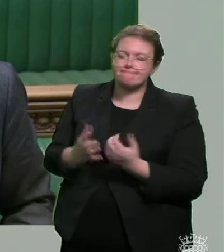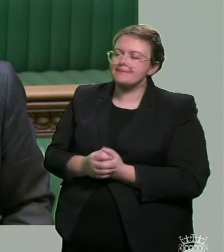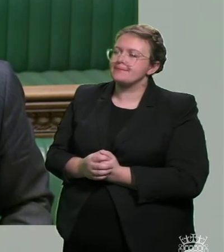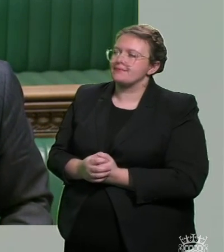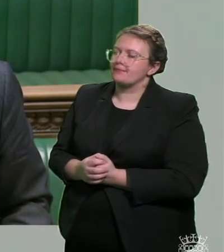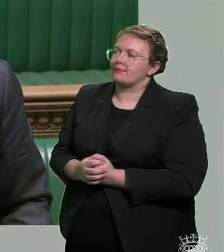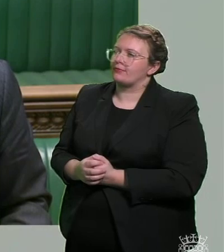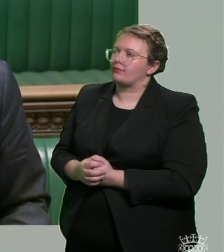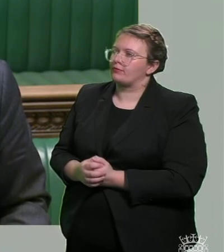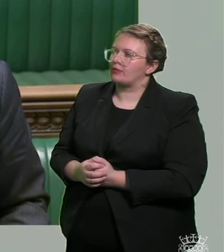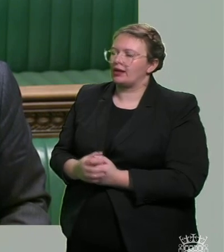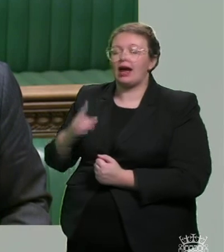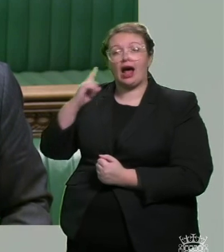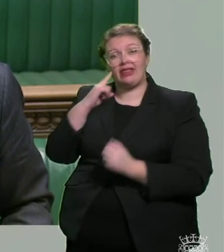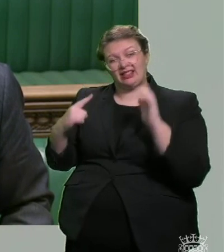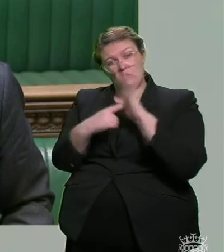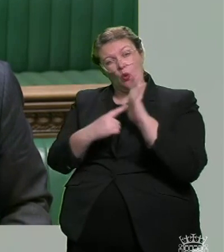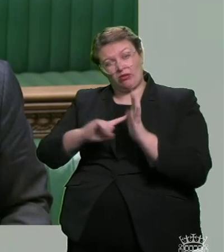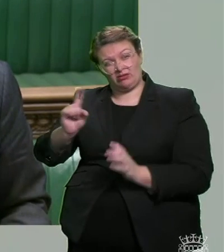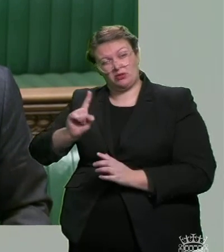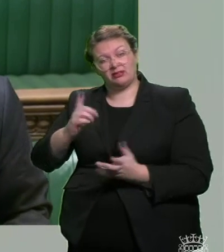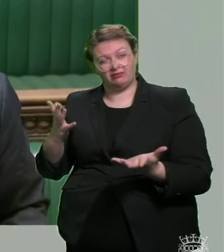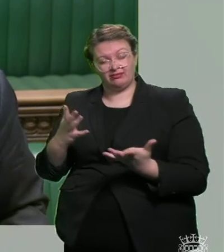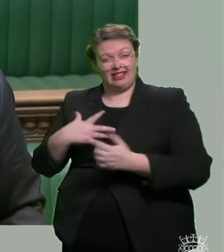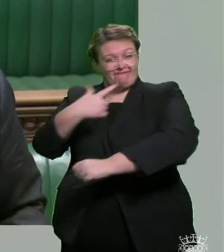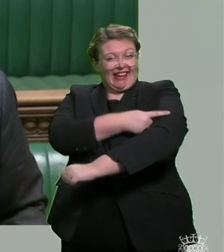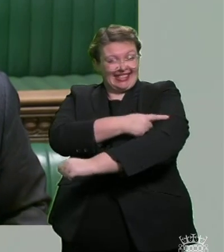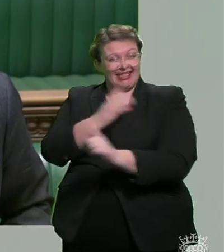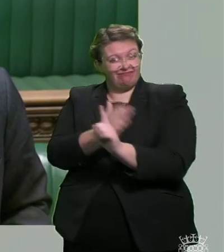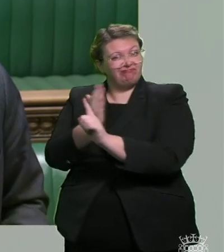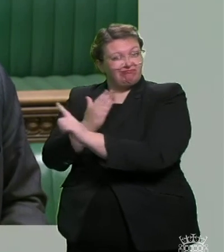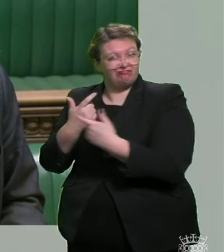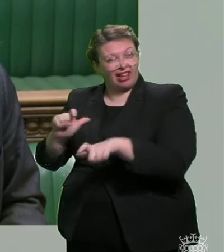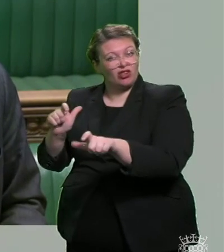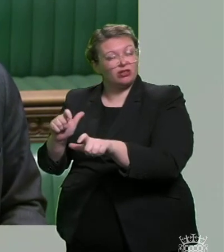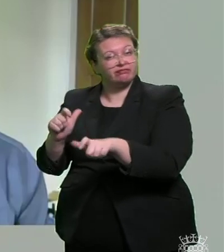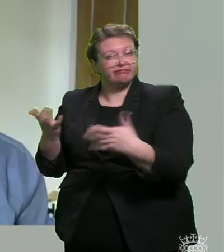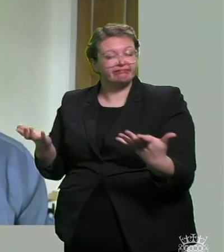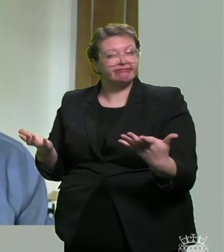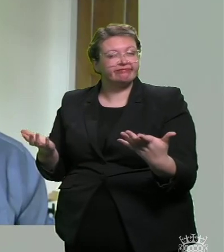The most important thing we can do is continue to roll out the vaccination programme.